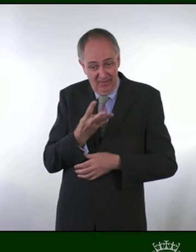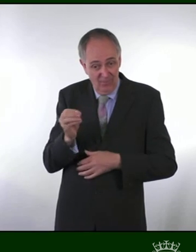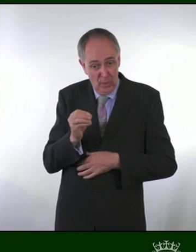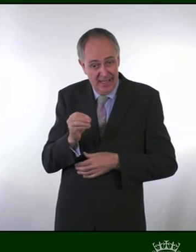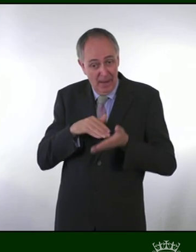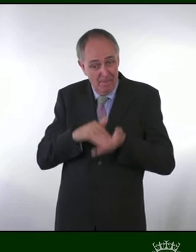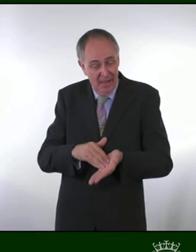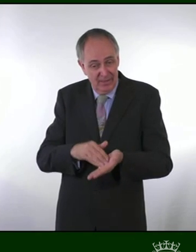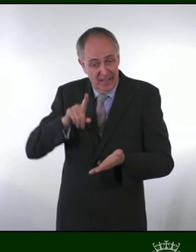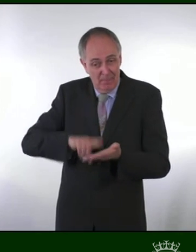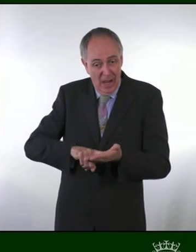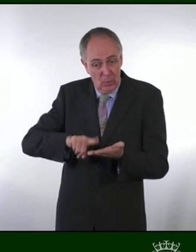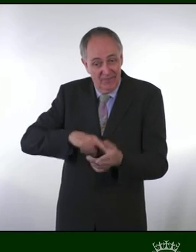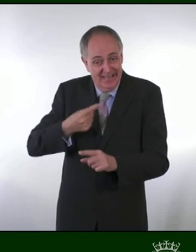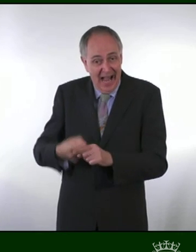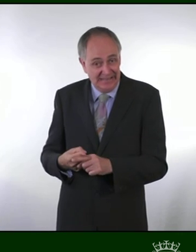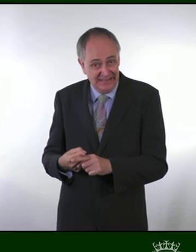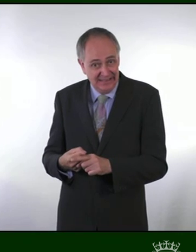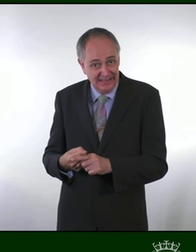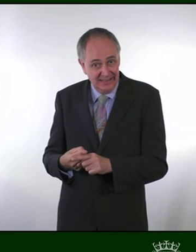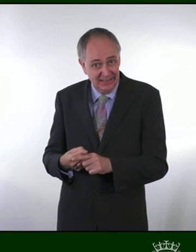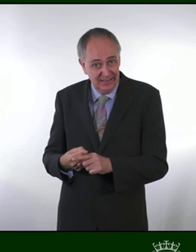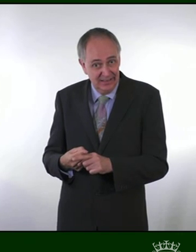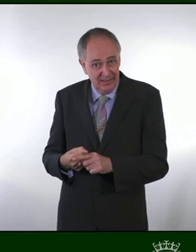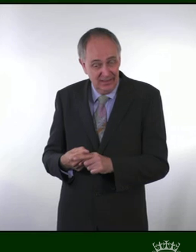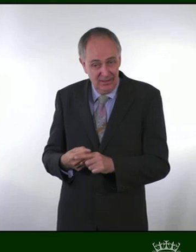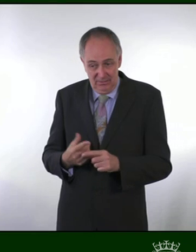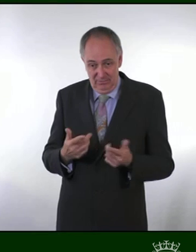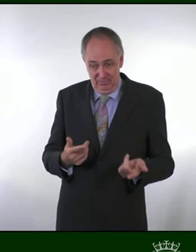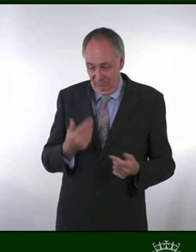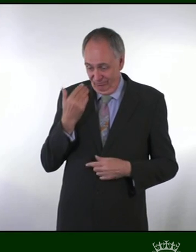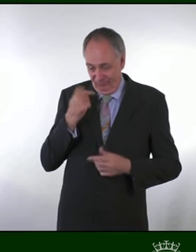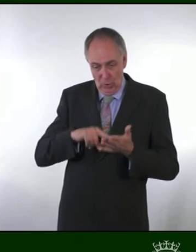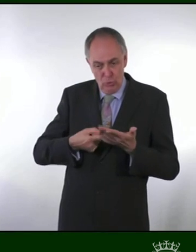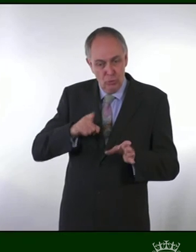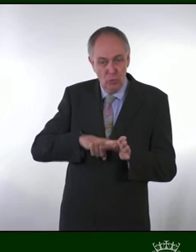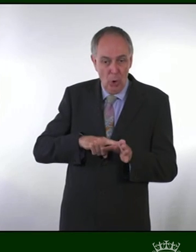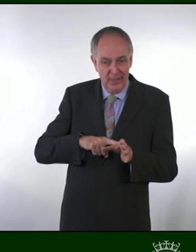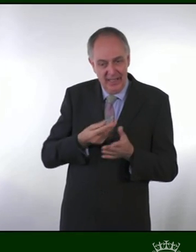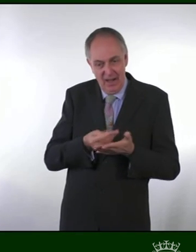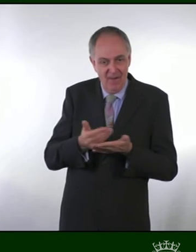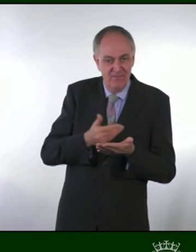The Secretary of State did so just weeks after sitting next to the developer at a Tory fundraising dinner.